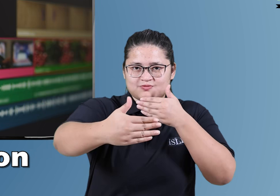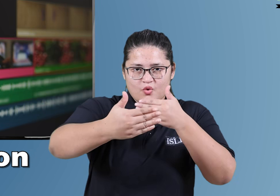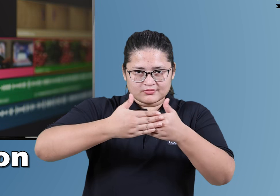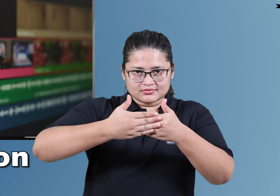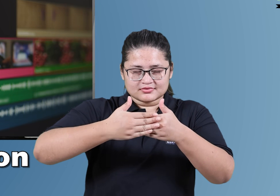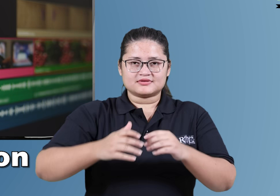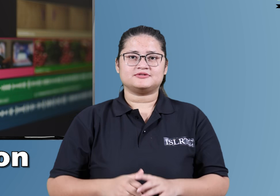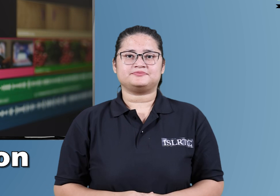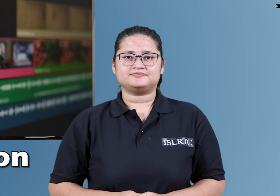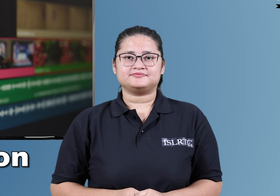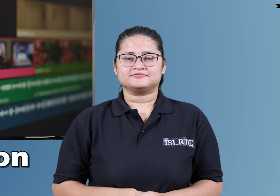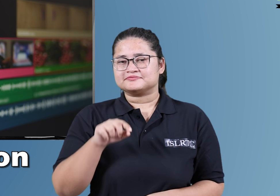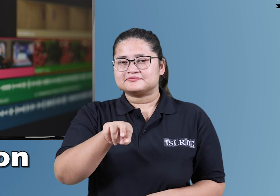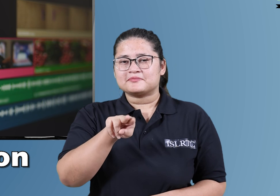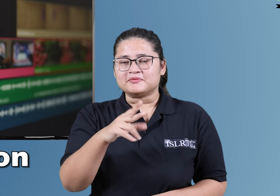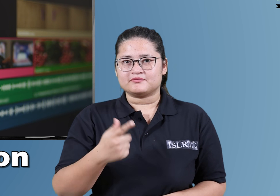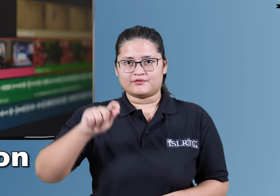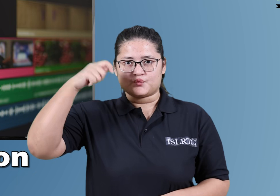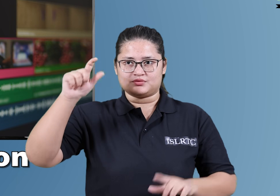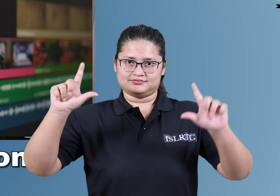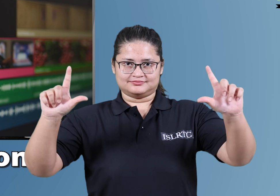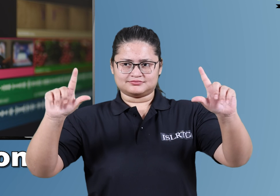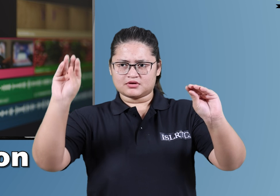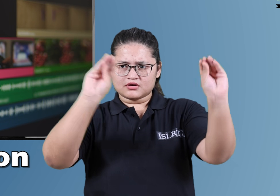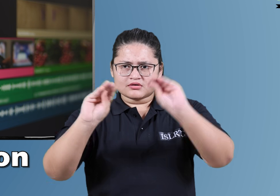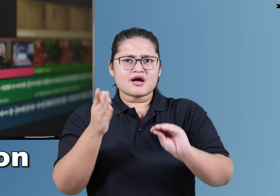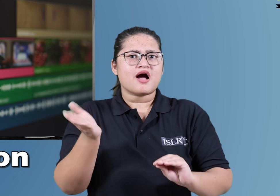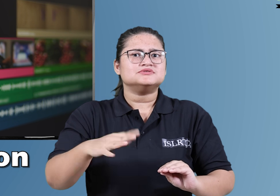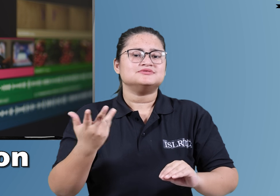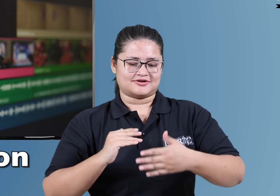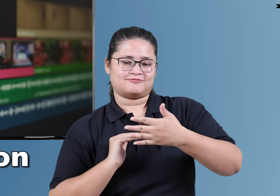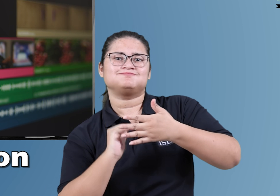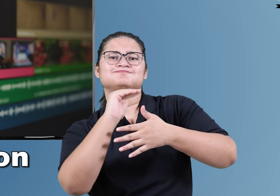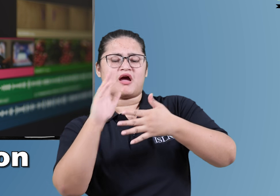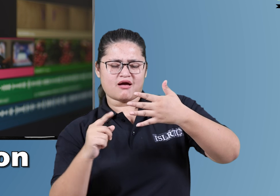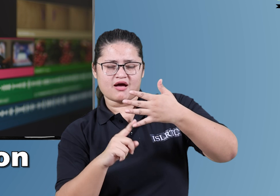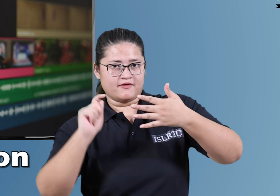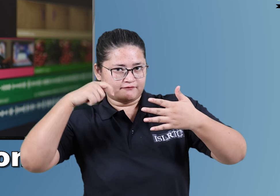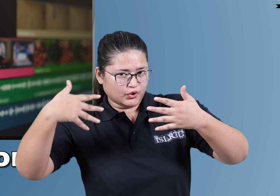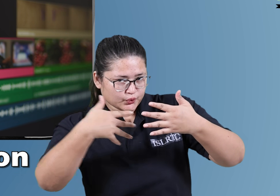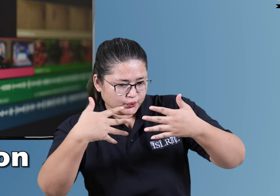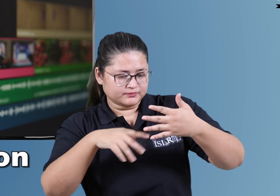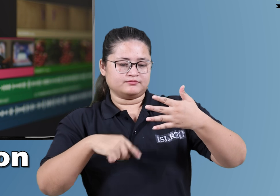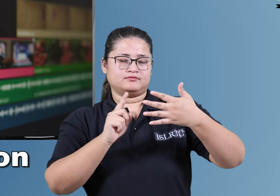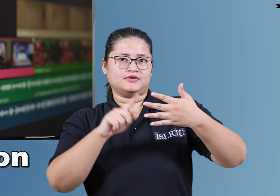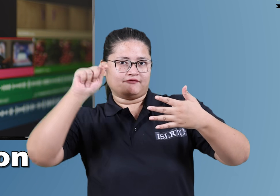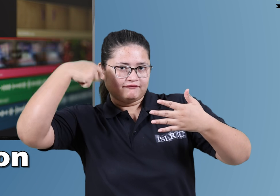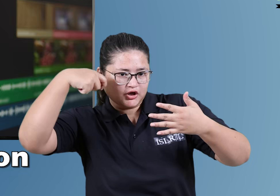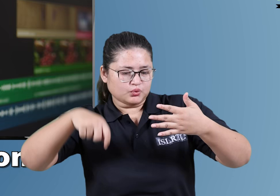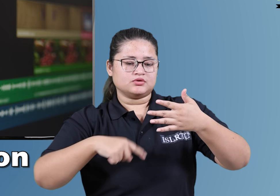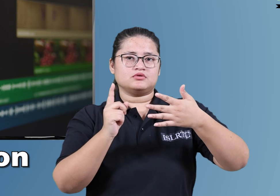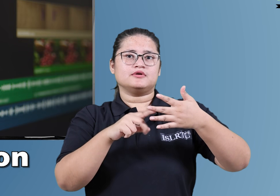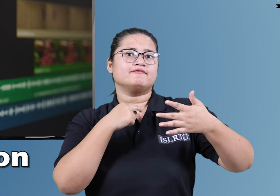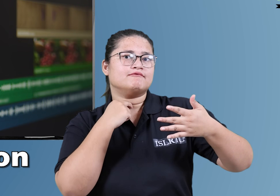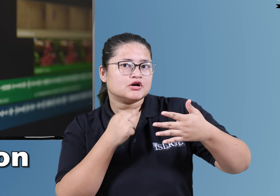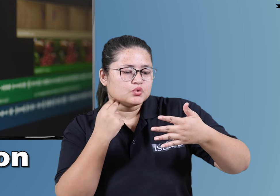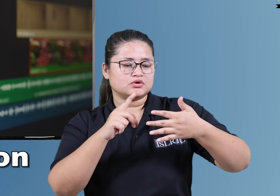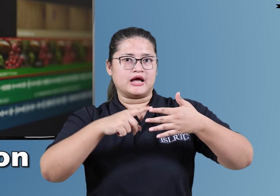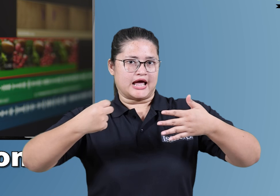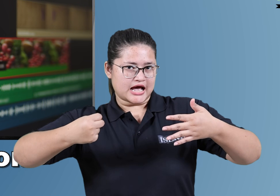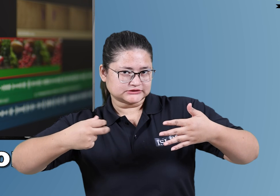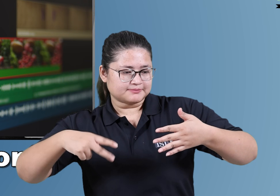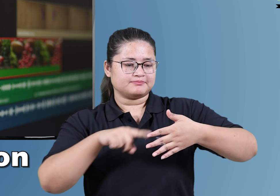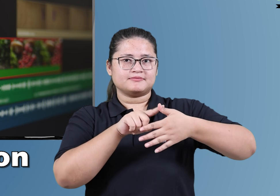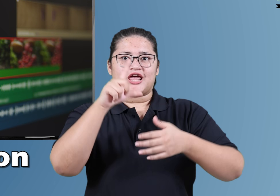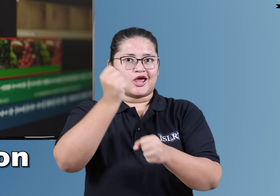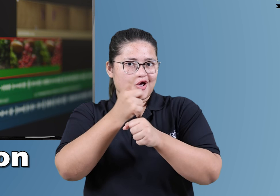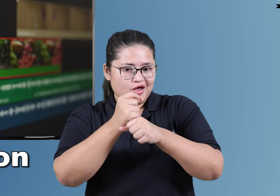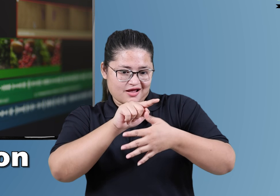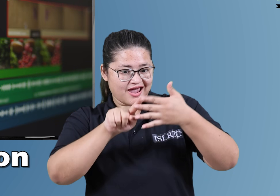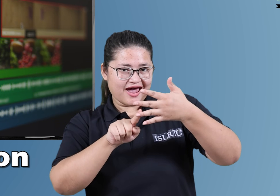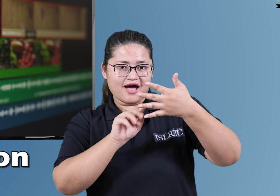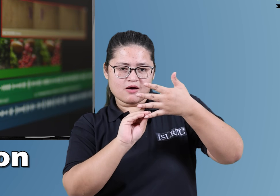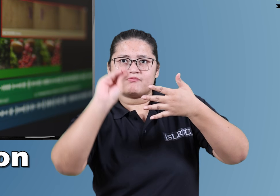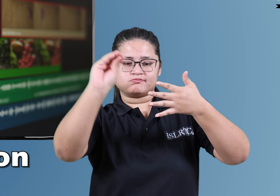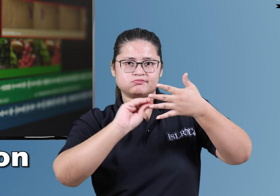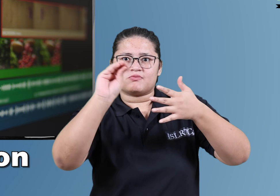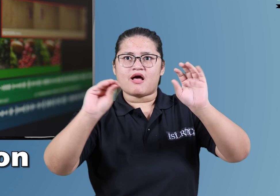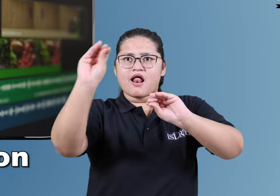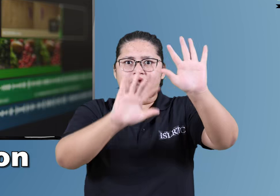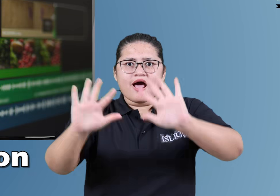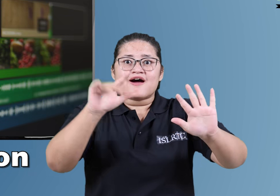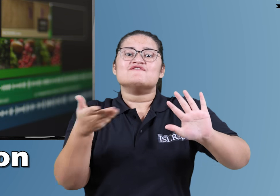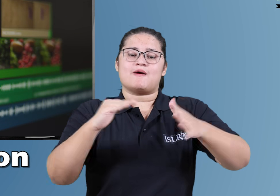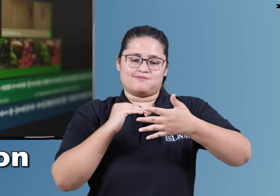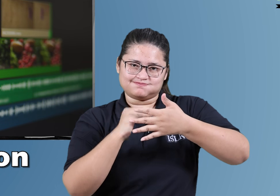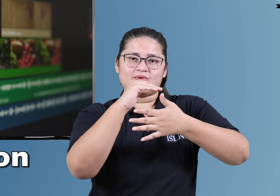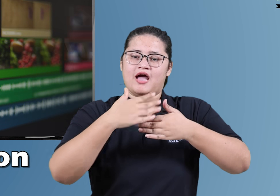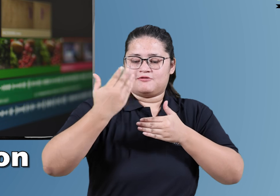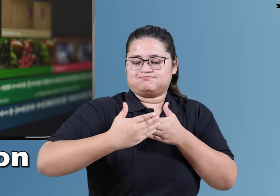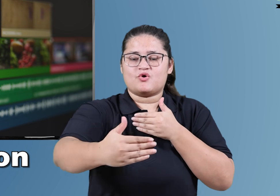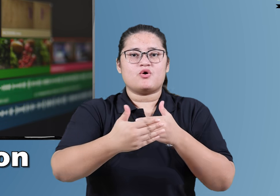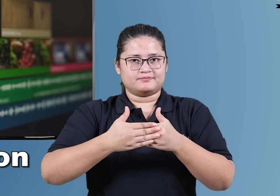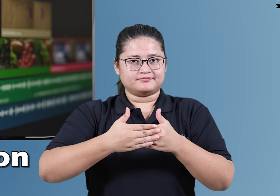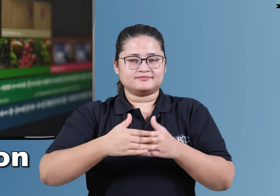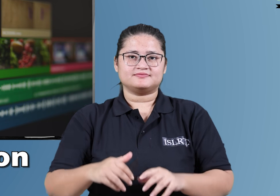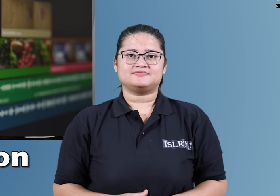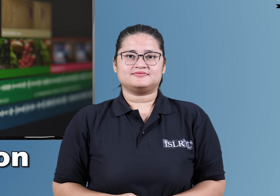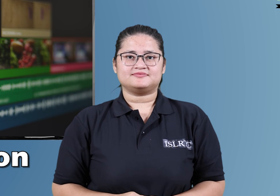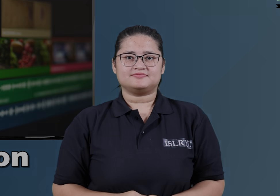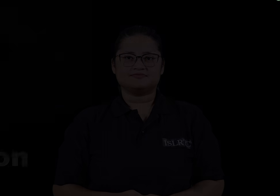Composition While editing a video, the arrangement of elements such as the background video clips, captions, and voiceovers creates a balanced and cohesive look that is referred to as composition.